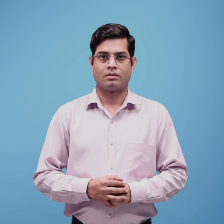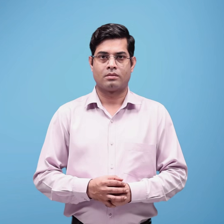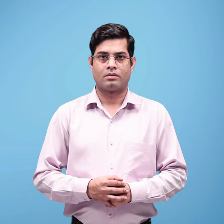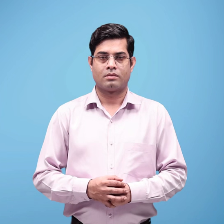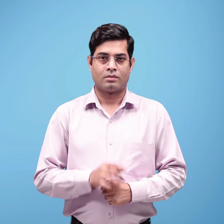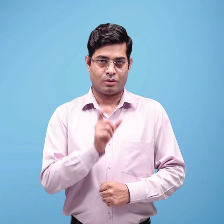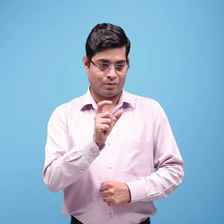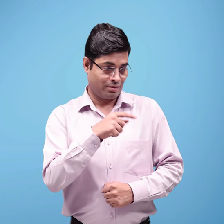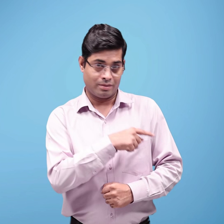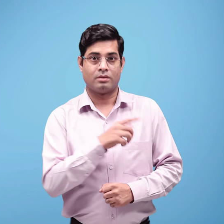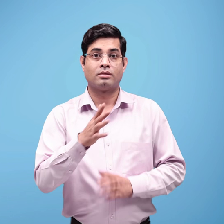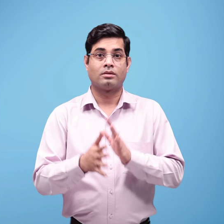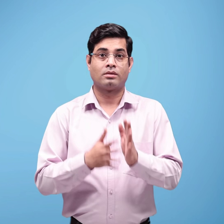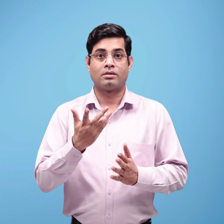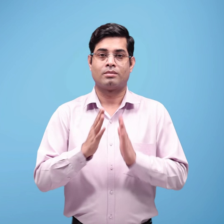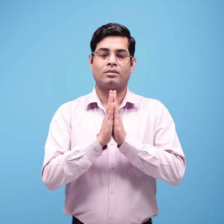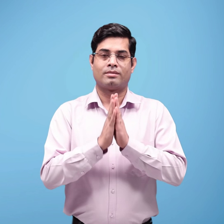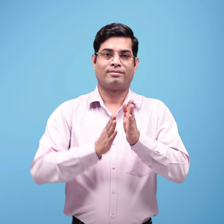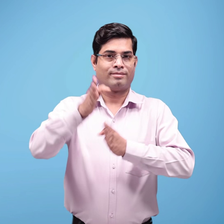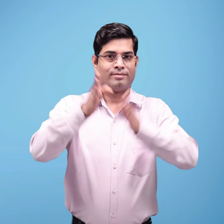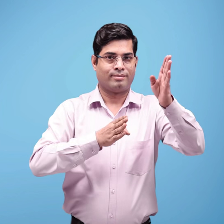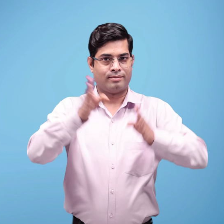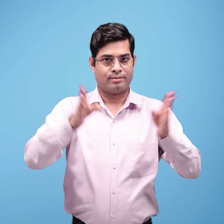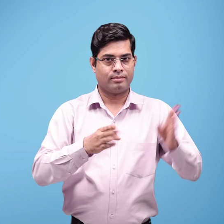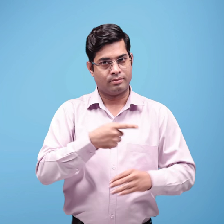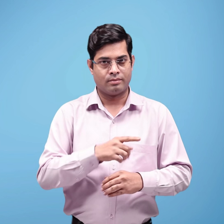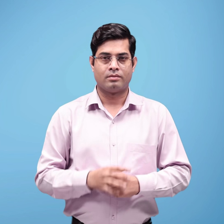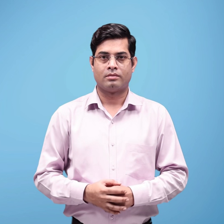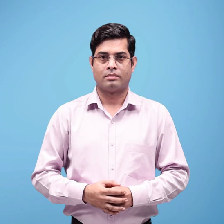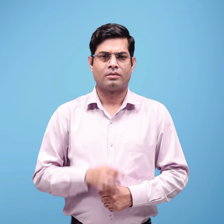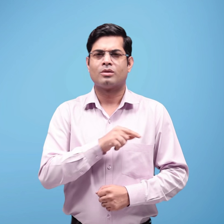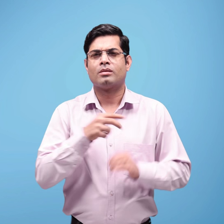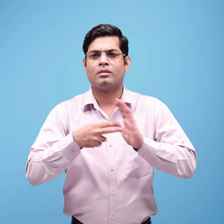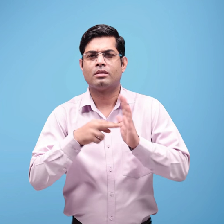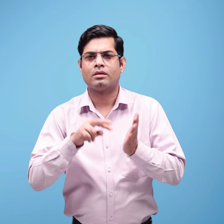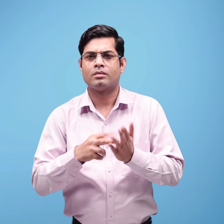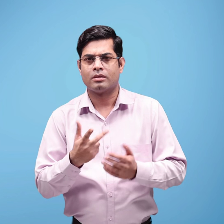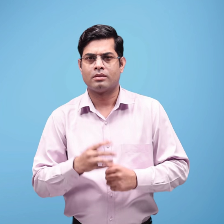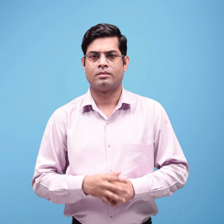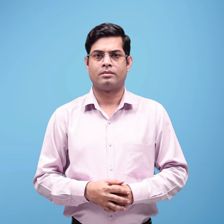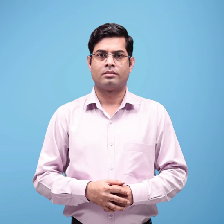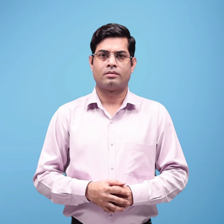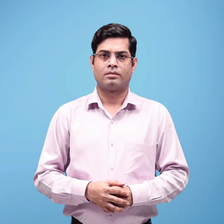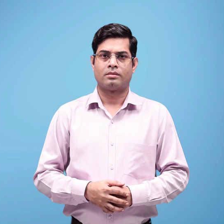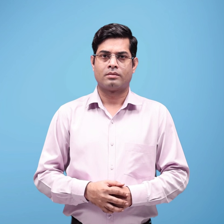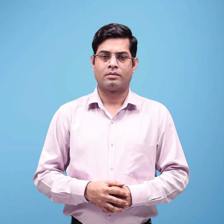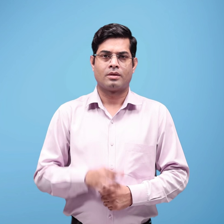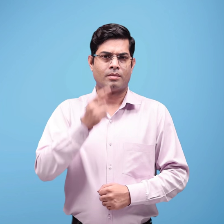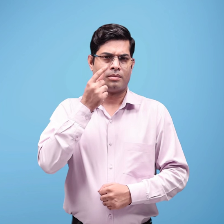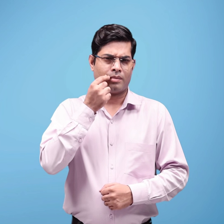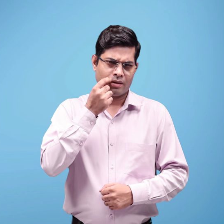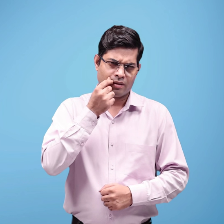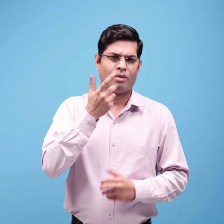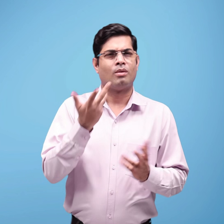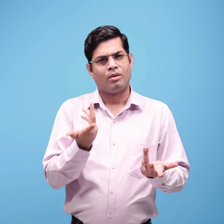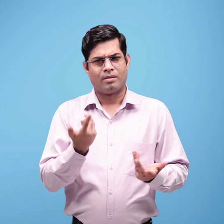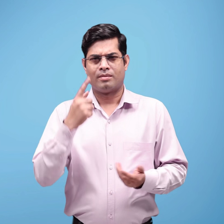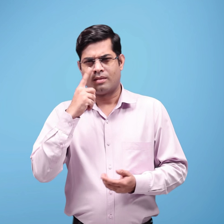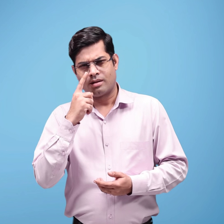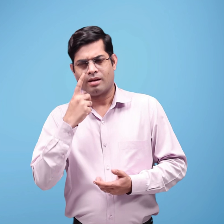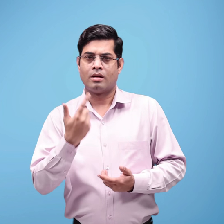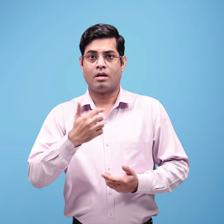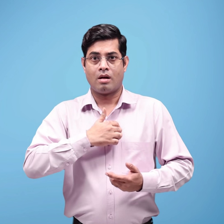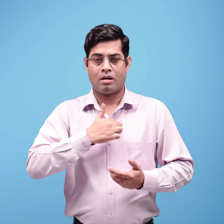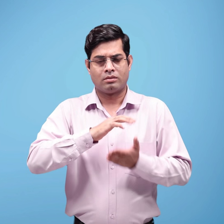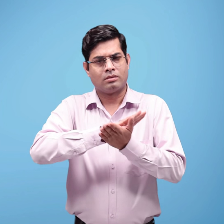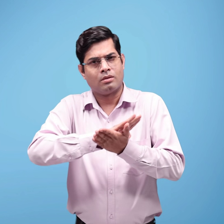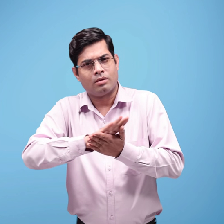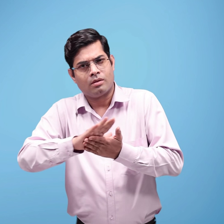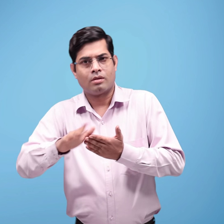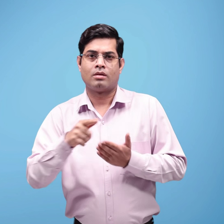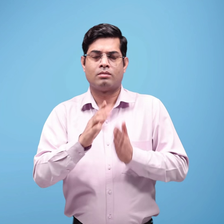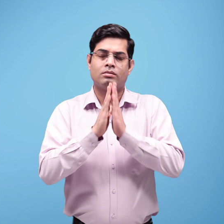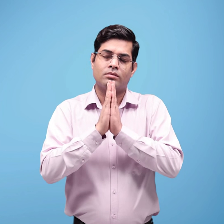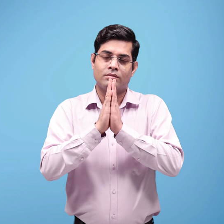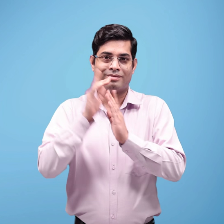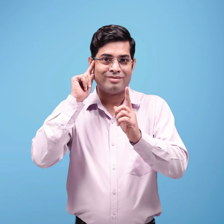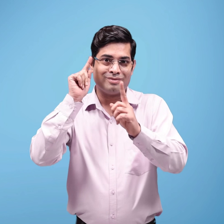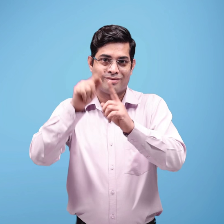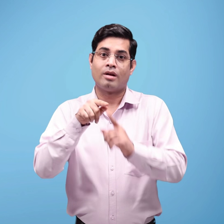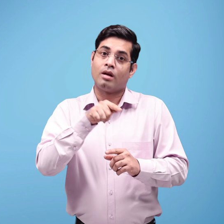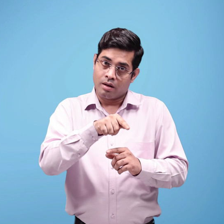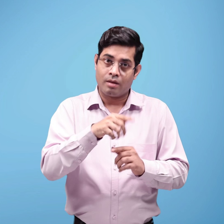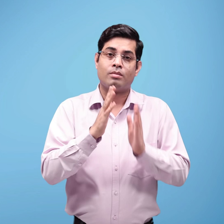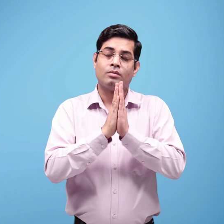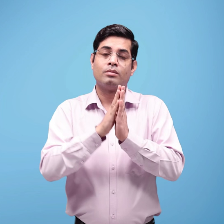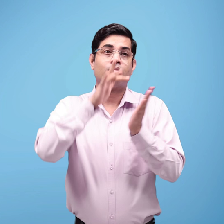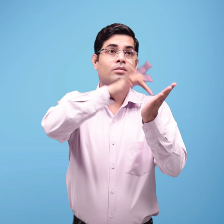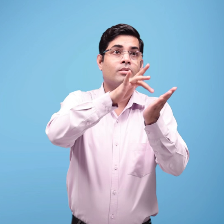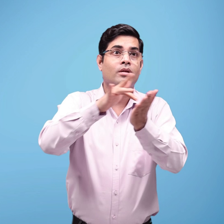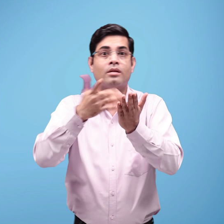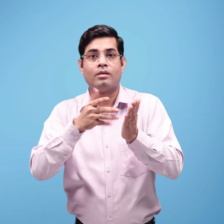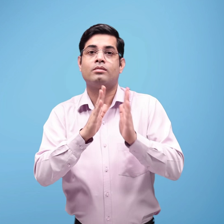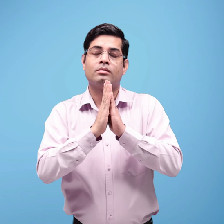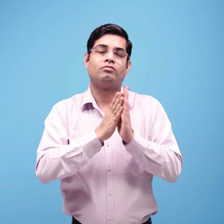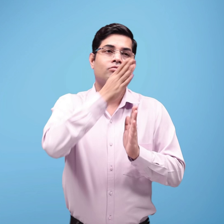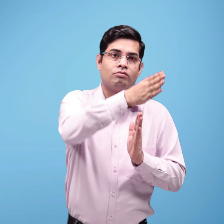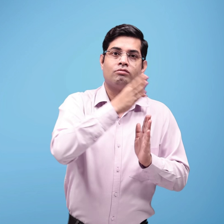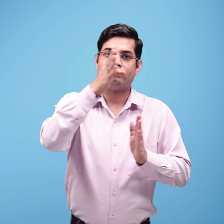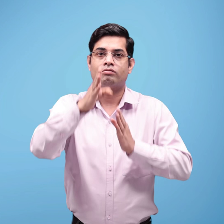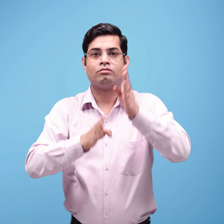pilgrim This sign means pilgrim. Pilgrims are men and women who undertake journeys to holy places in order to offer worship.